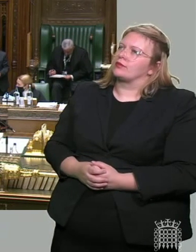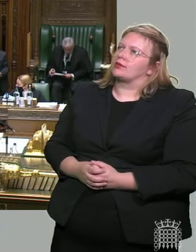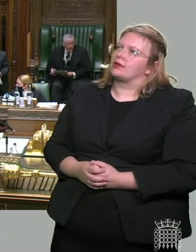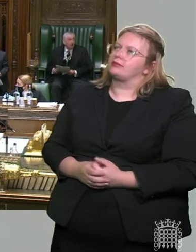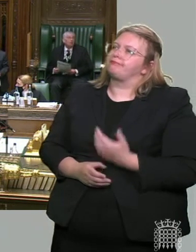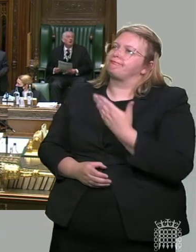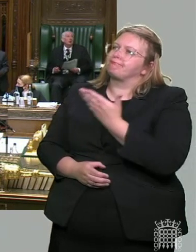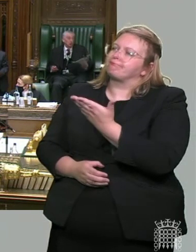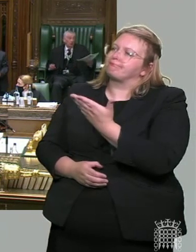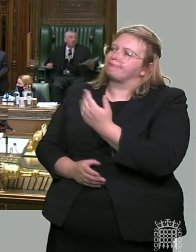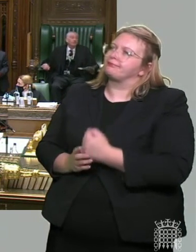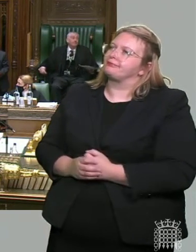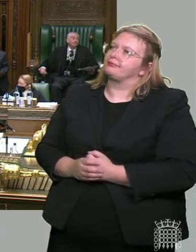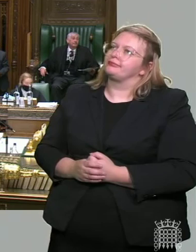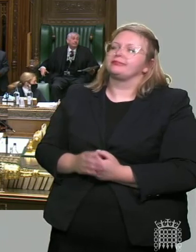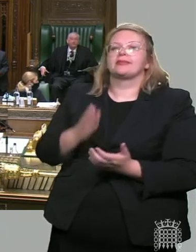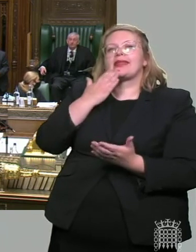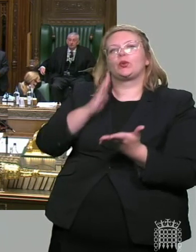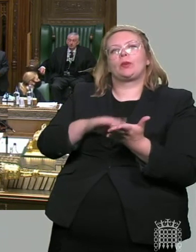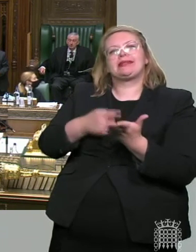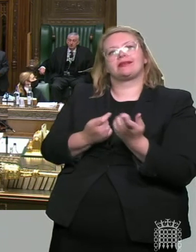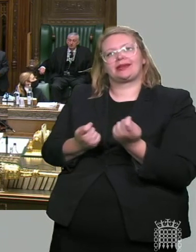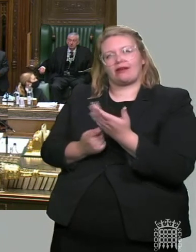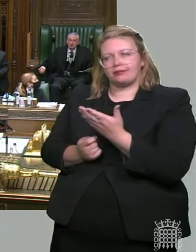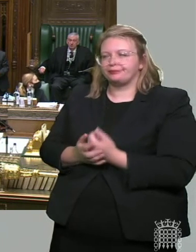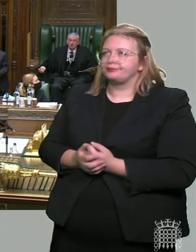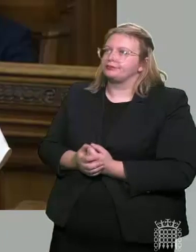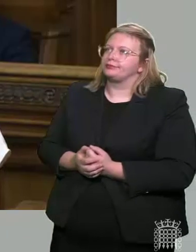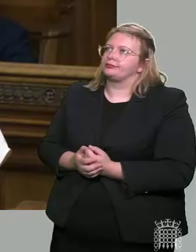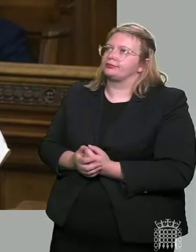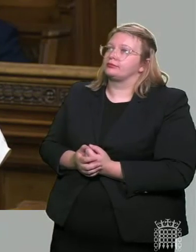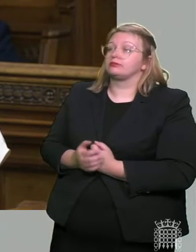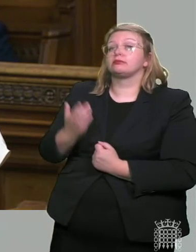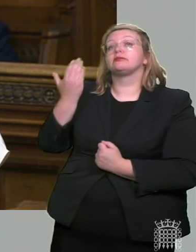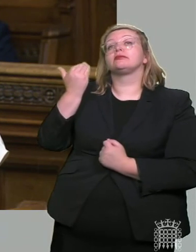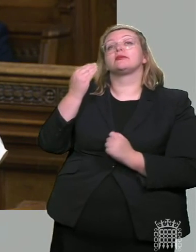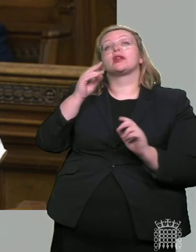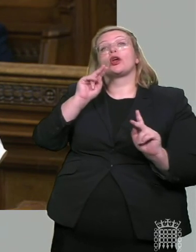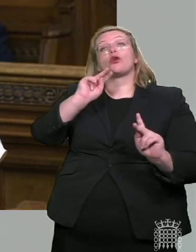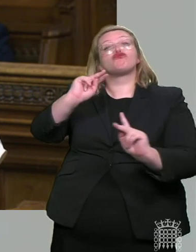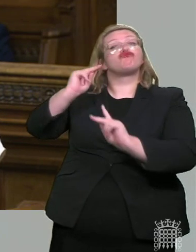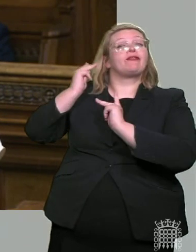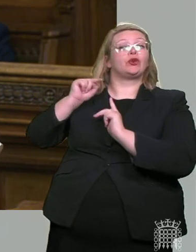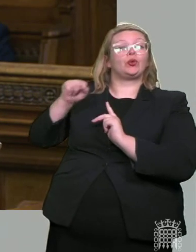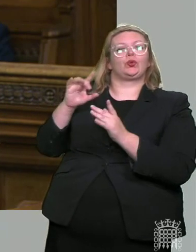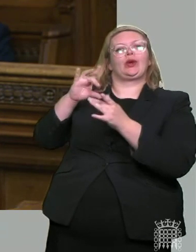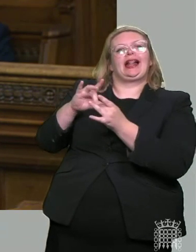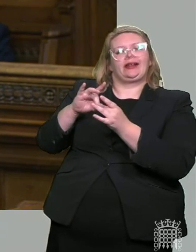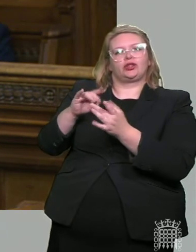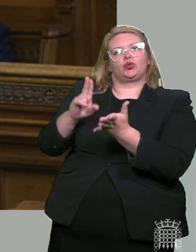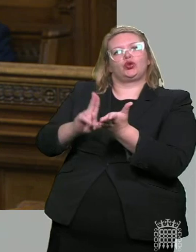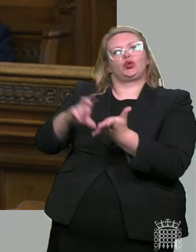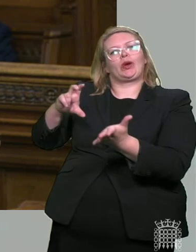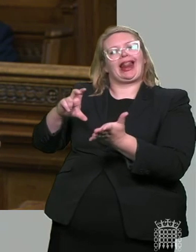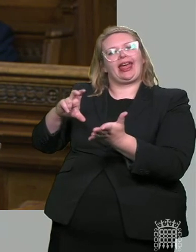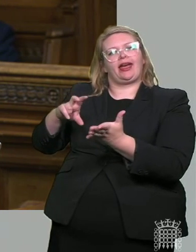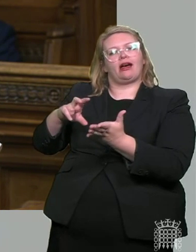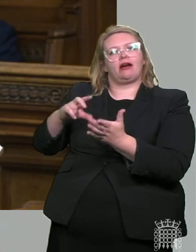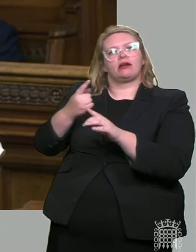The integrated review confirms the vital role that the Atomic Weapons Establishment in Berkshire will play in our future nuclear capability.